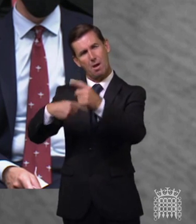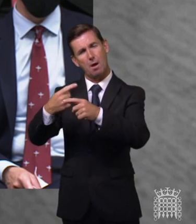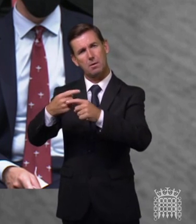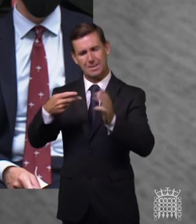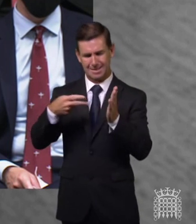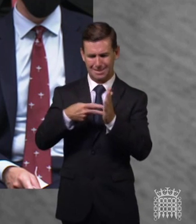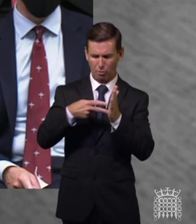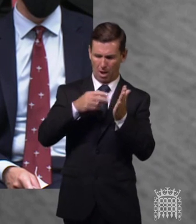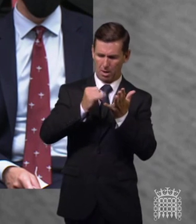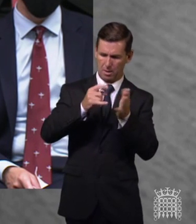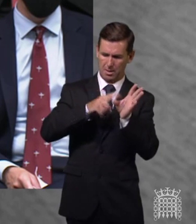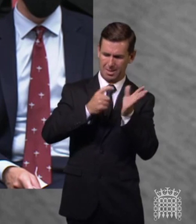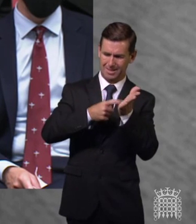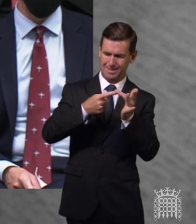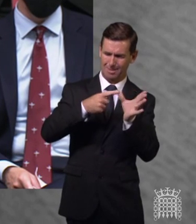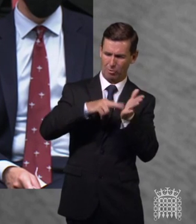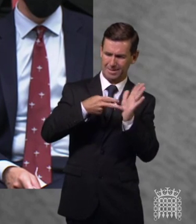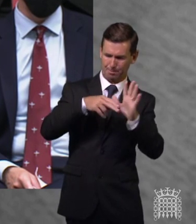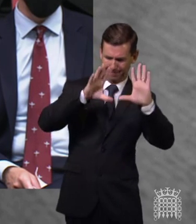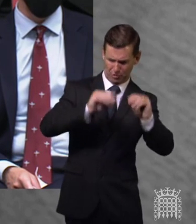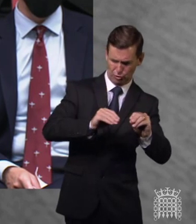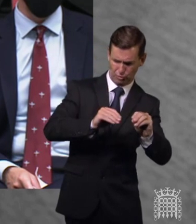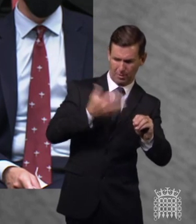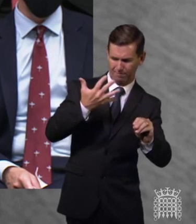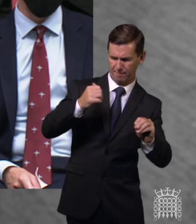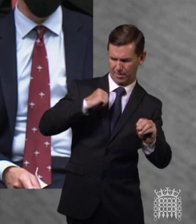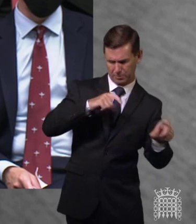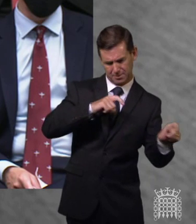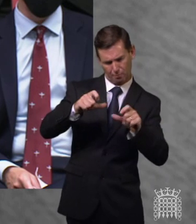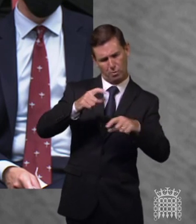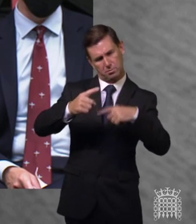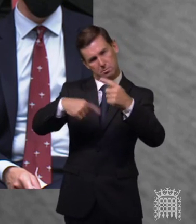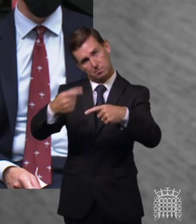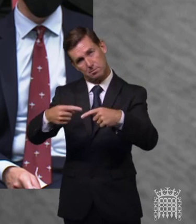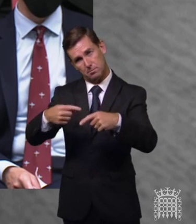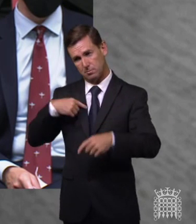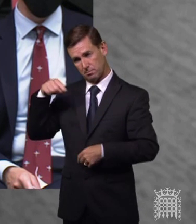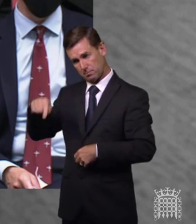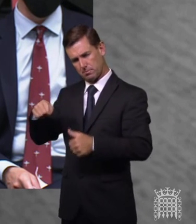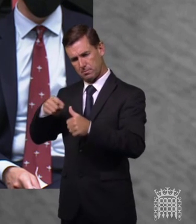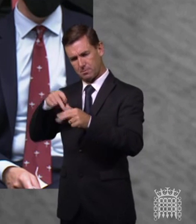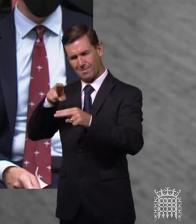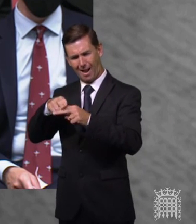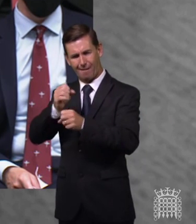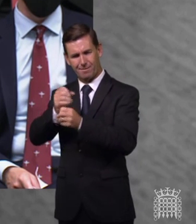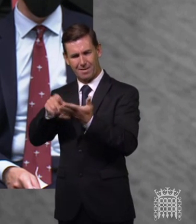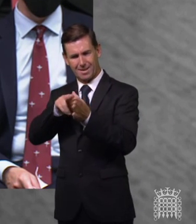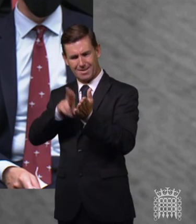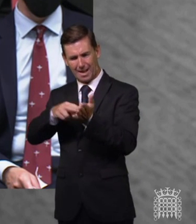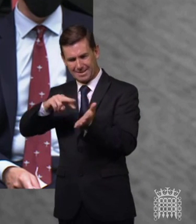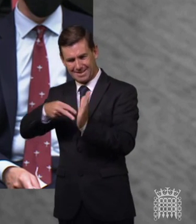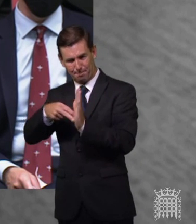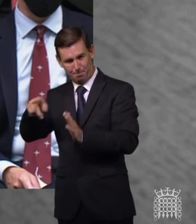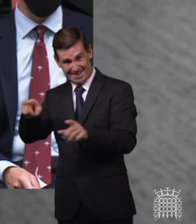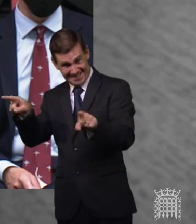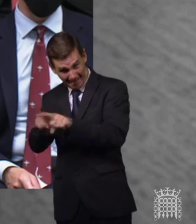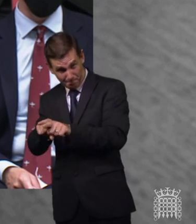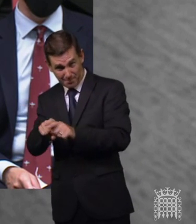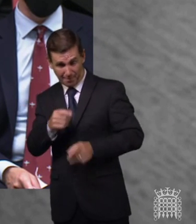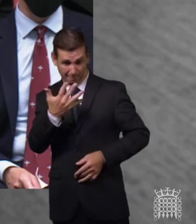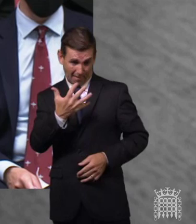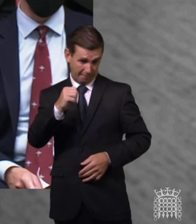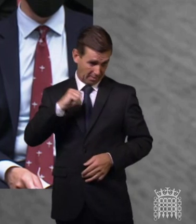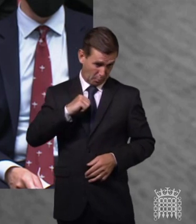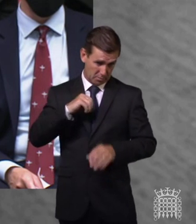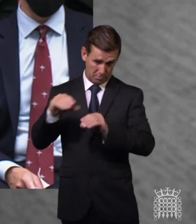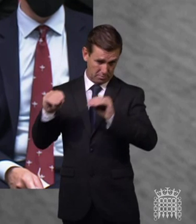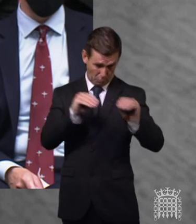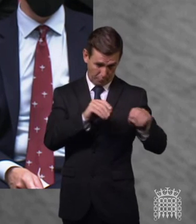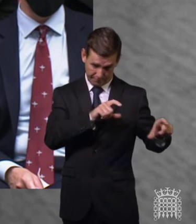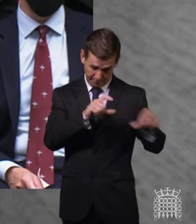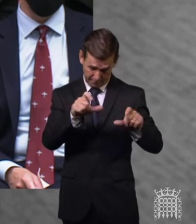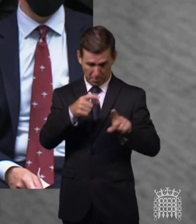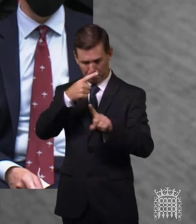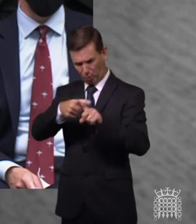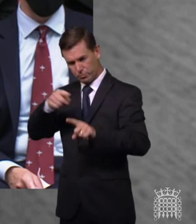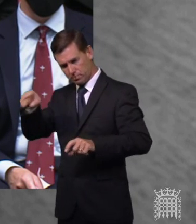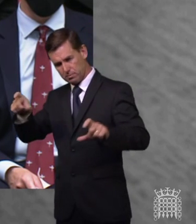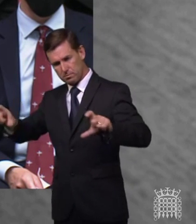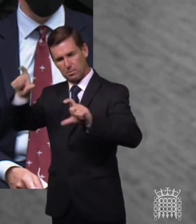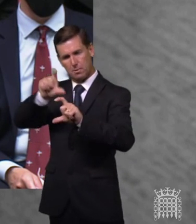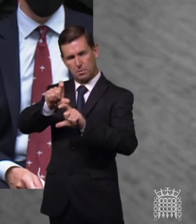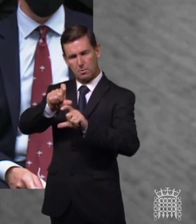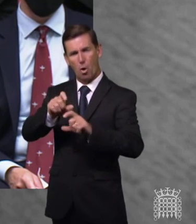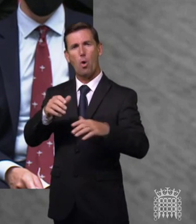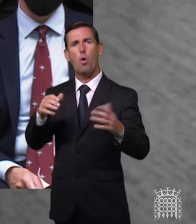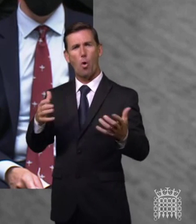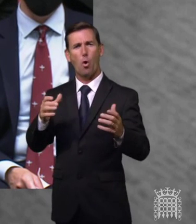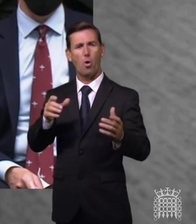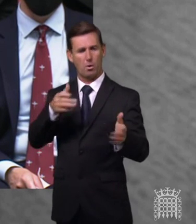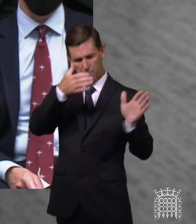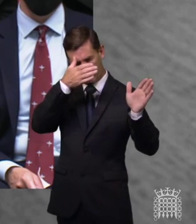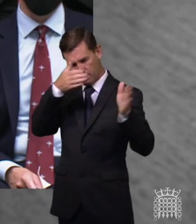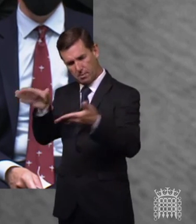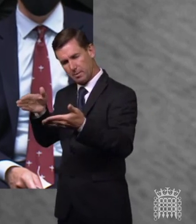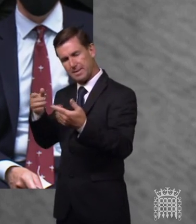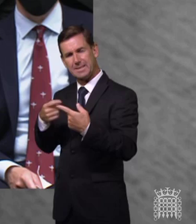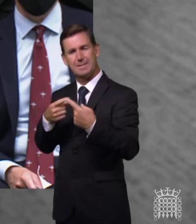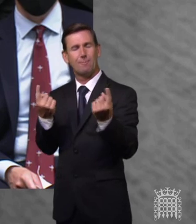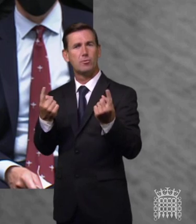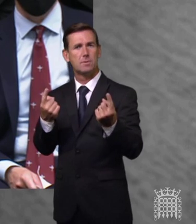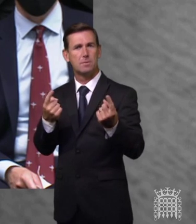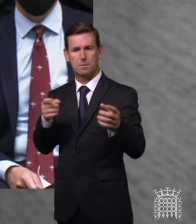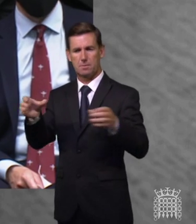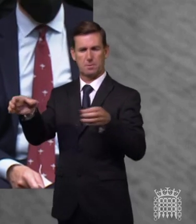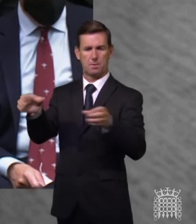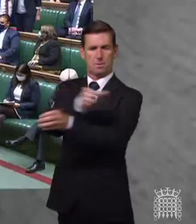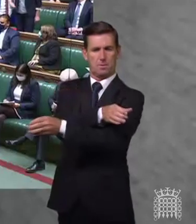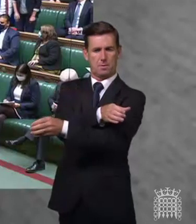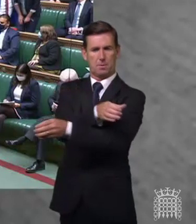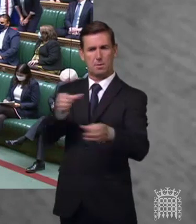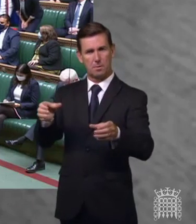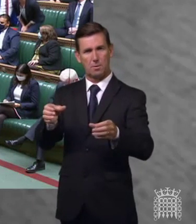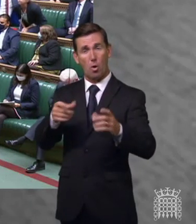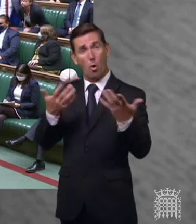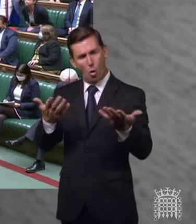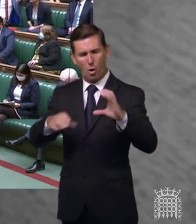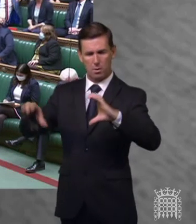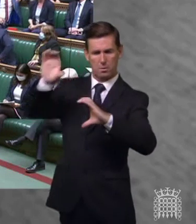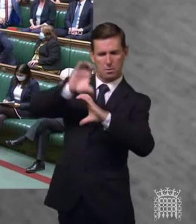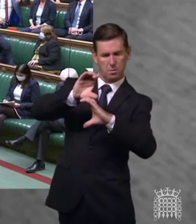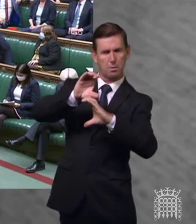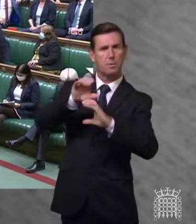Can the Prime Minister confirm that the announcement today of an Afghan resettlement scheme is in addition to that existing 5,000 resettlement commitment, as opposed to simply being a refocusing or displacement of that existing 5,000-a-year resettlement programme?